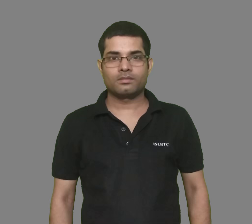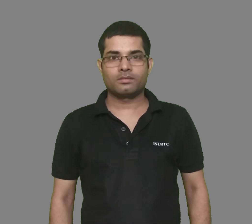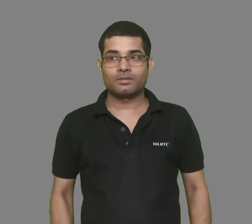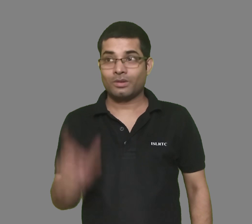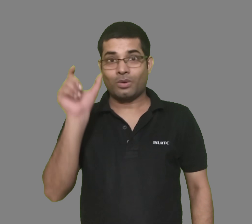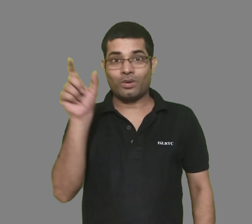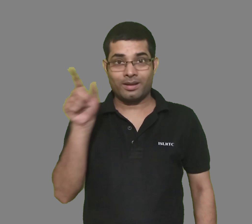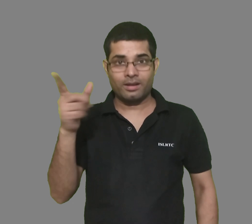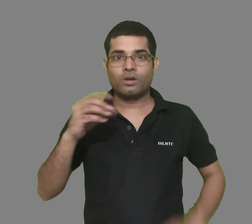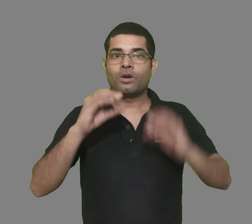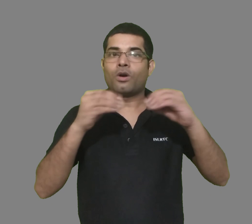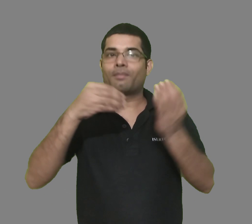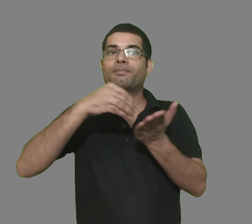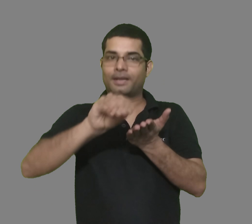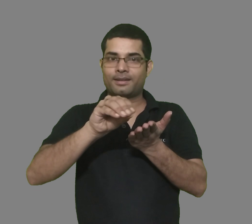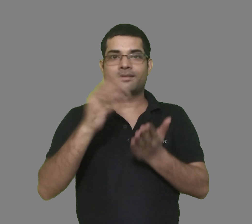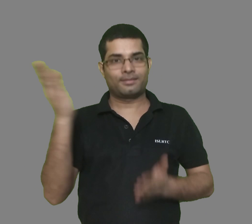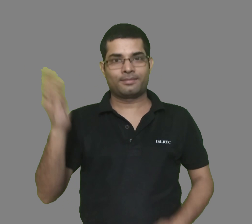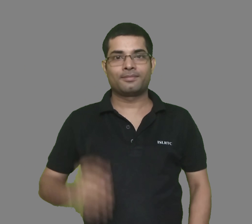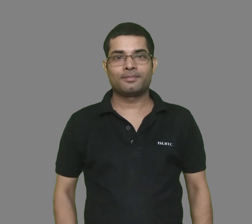Google Pay